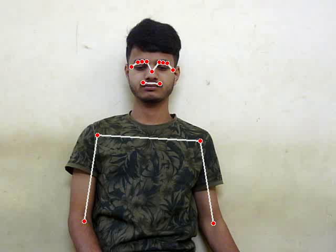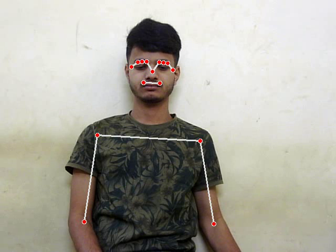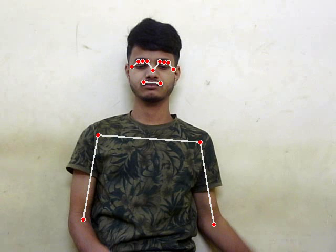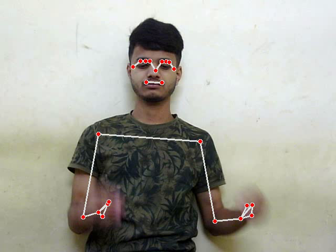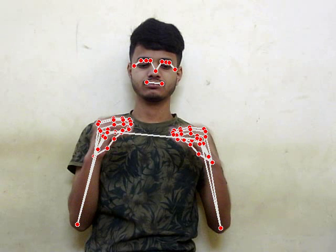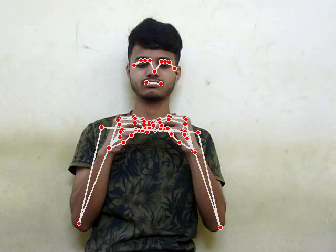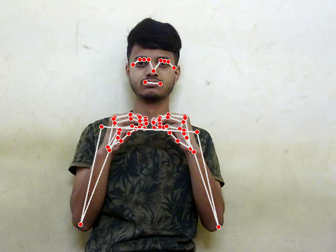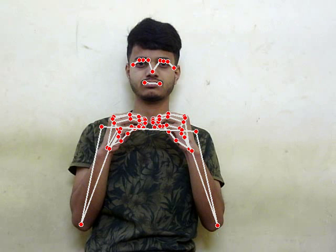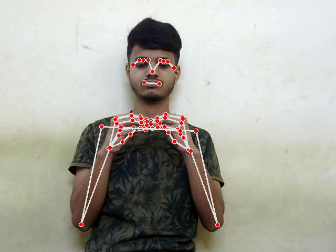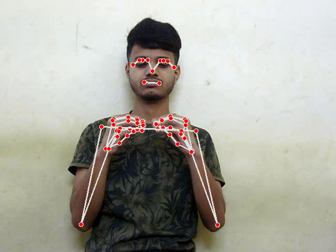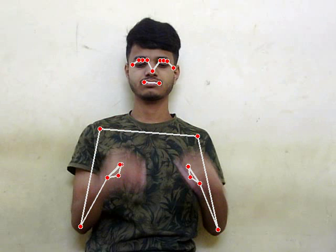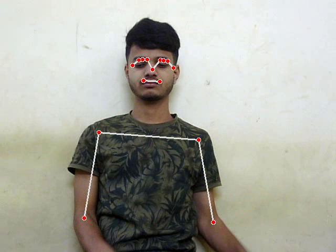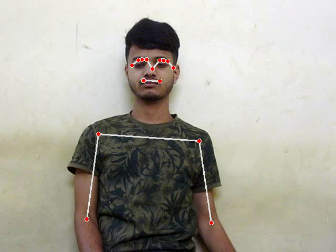more